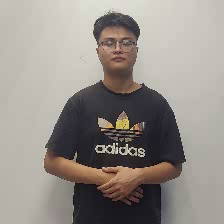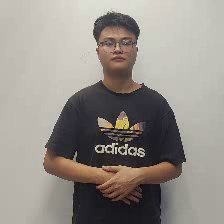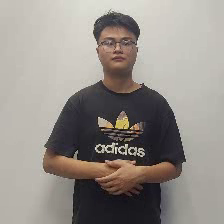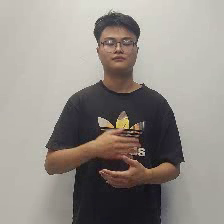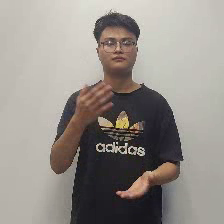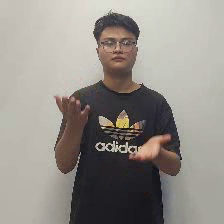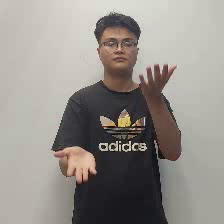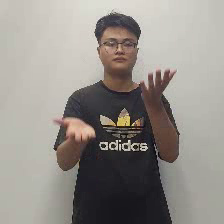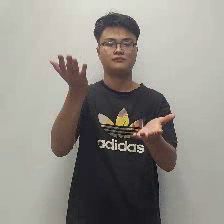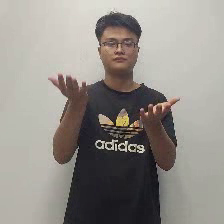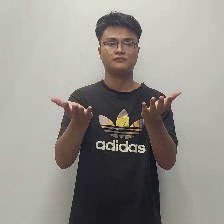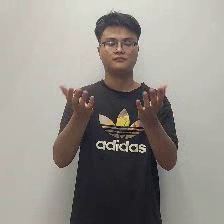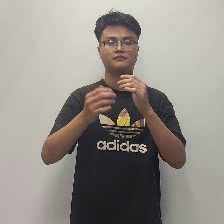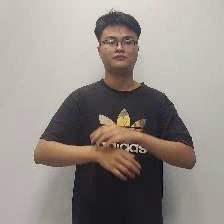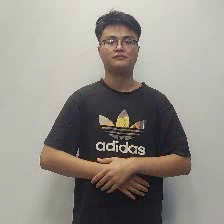Có thể